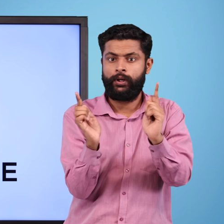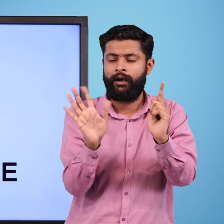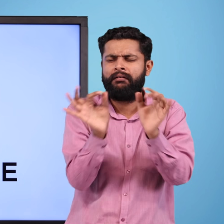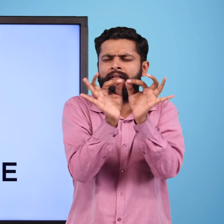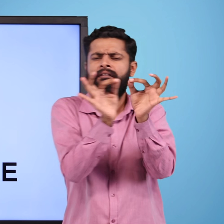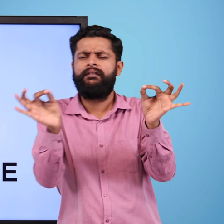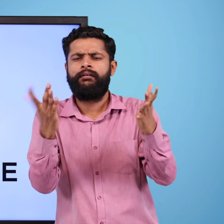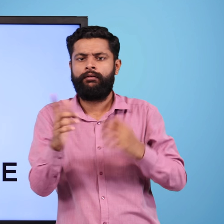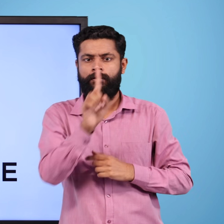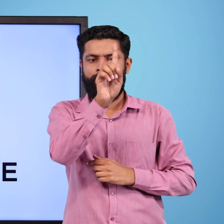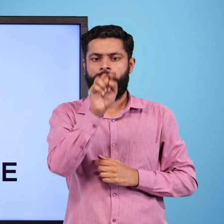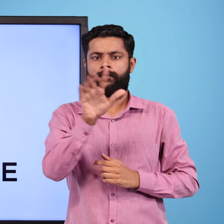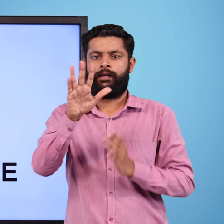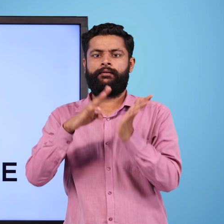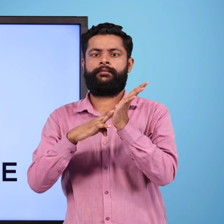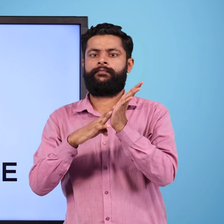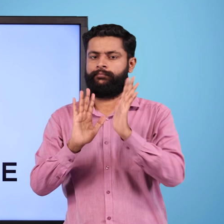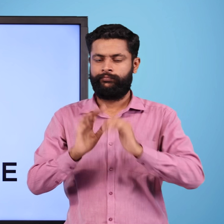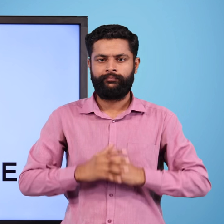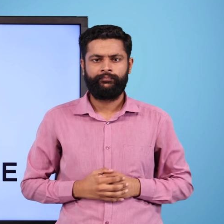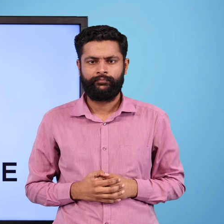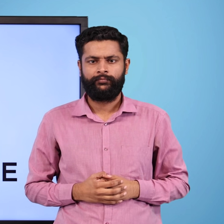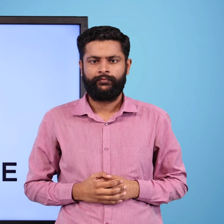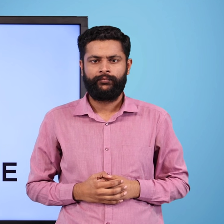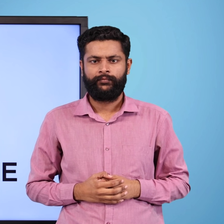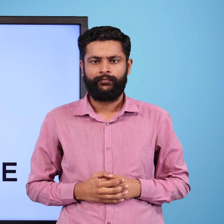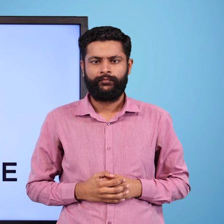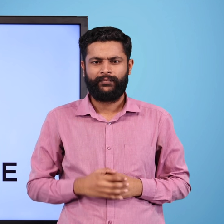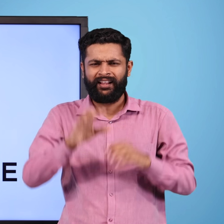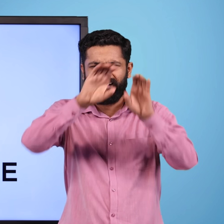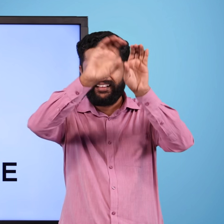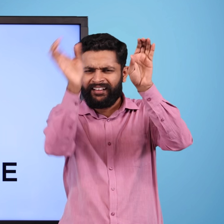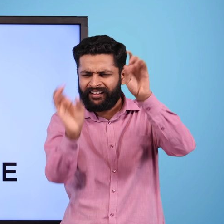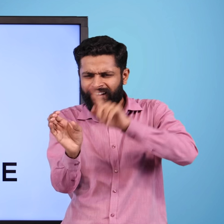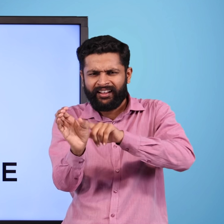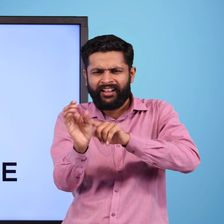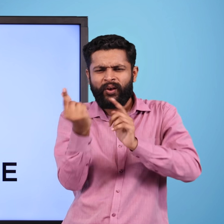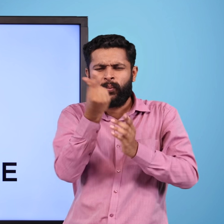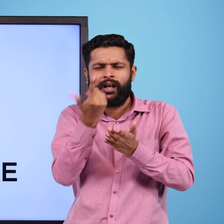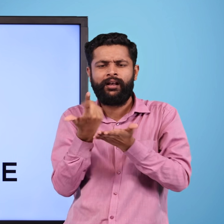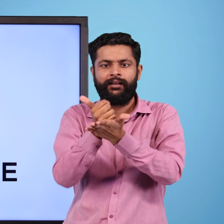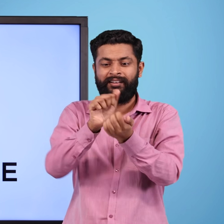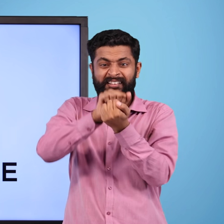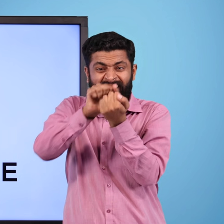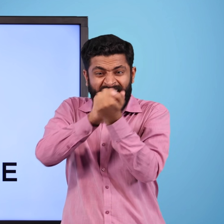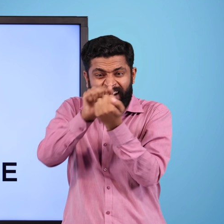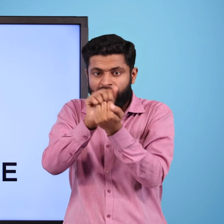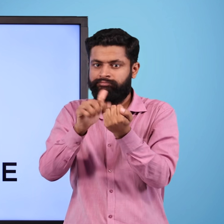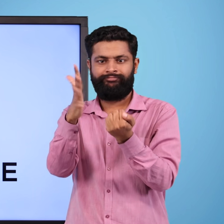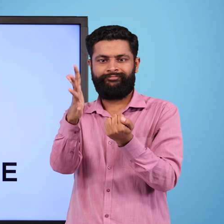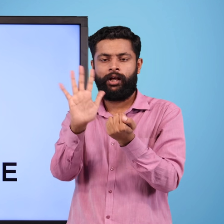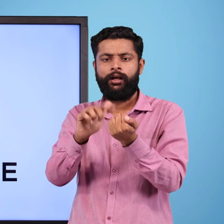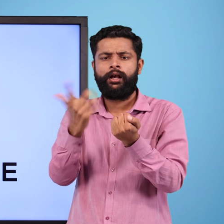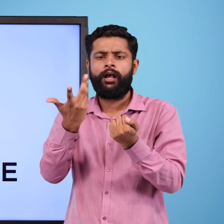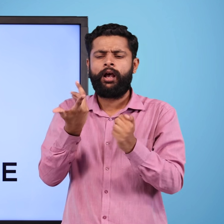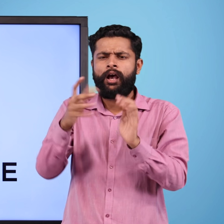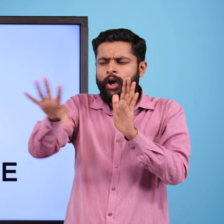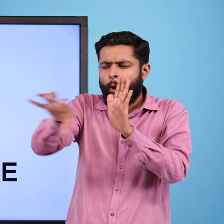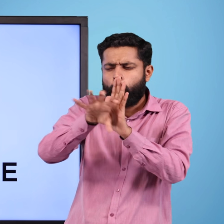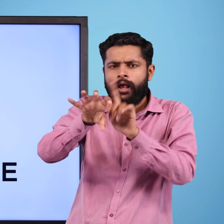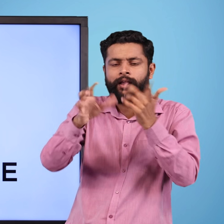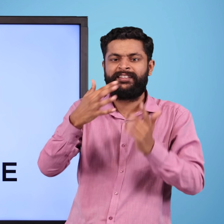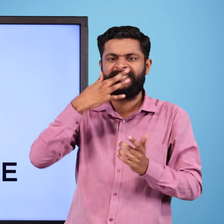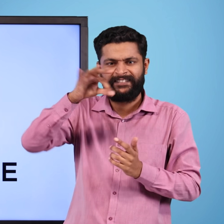It is about 1.5 metre in length. Its function is to absorb water and some salts from the undigested food material.